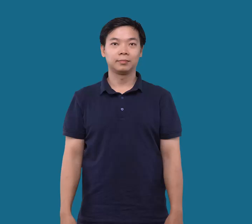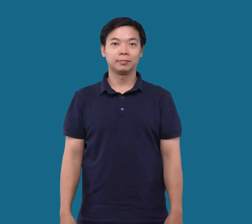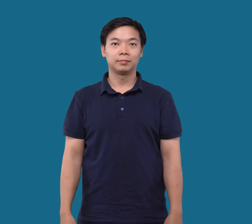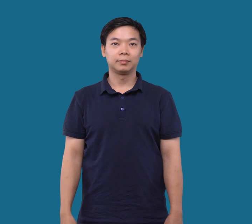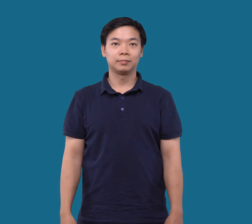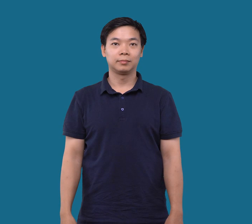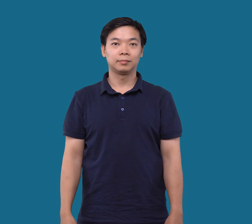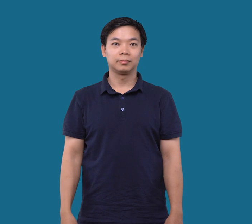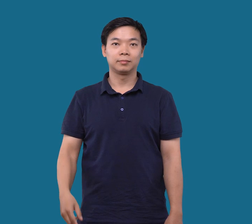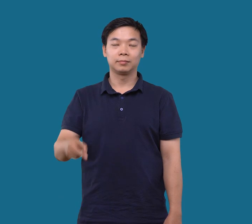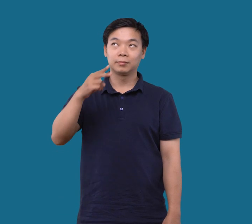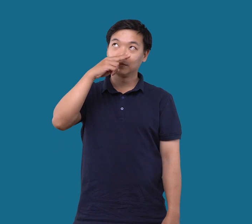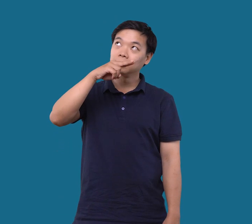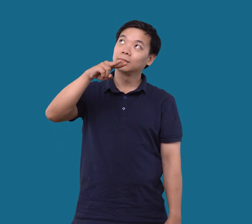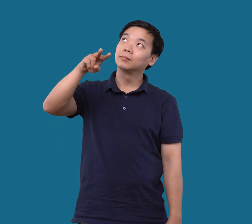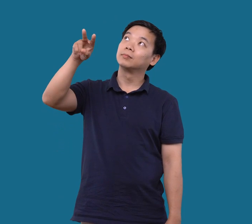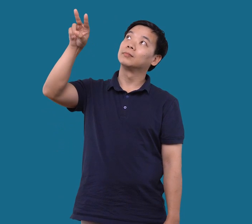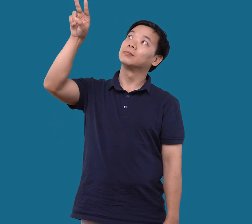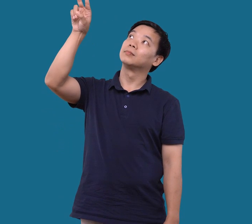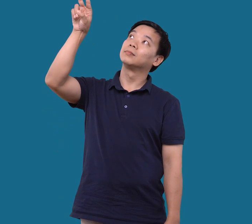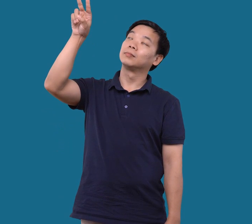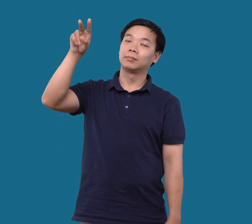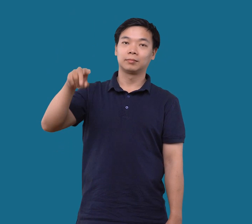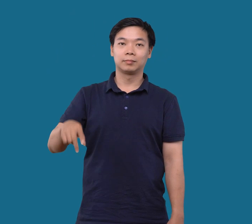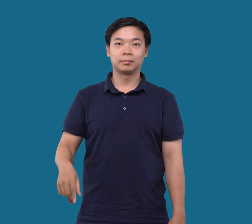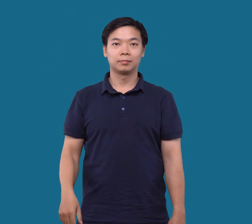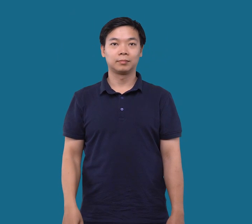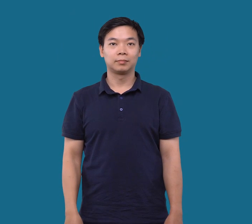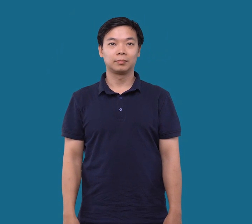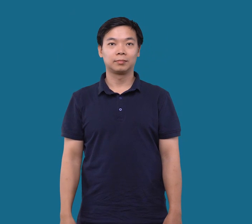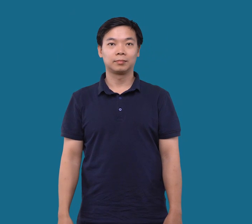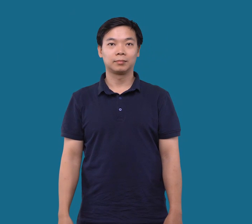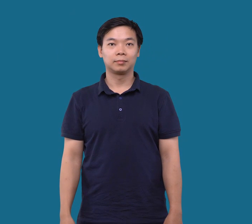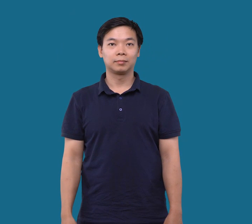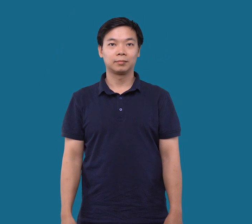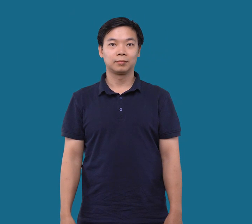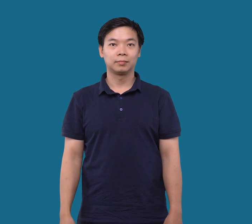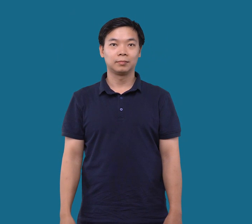ngước nhìn